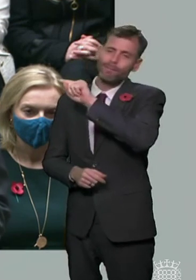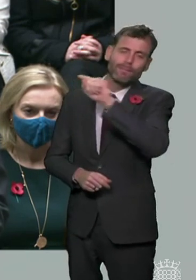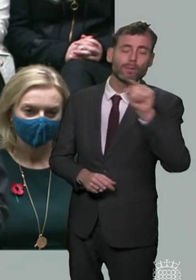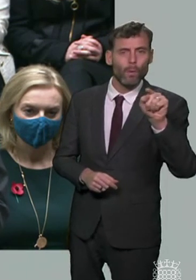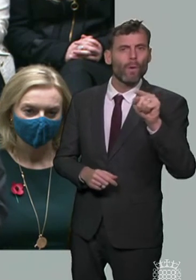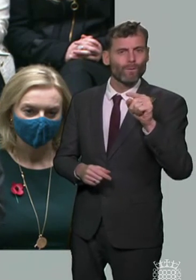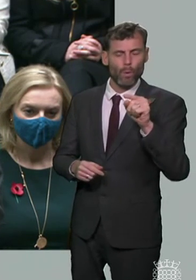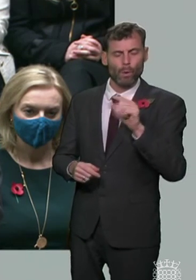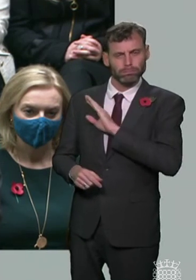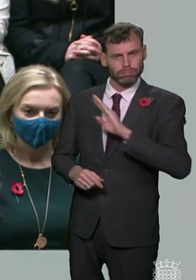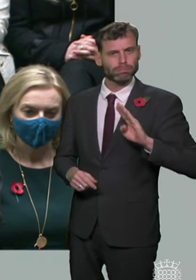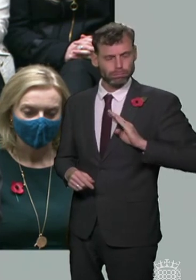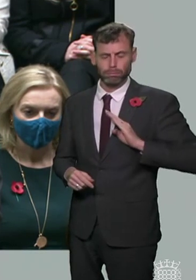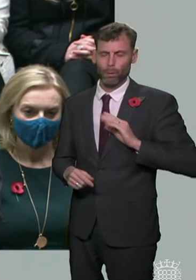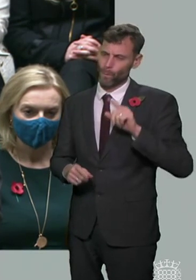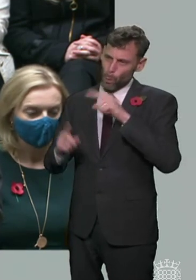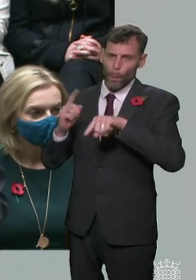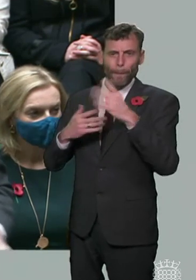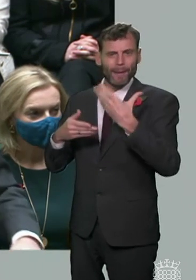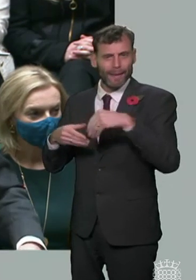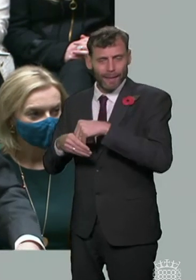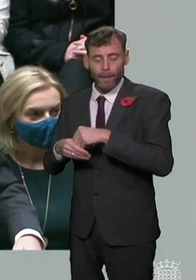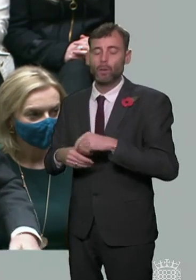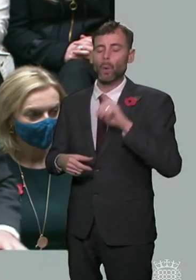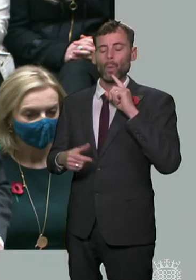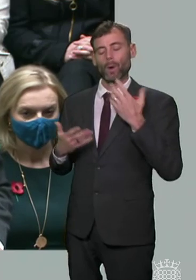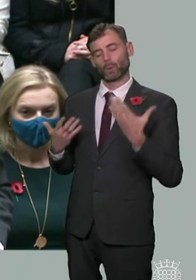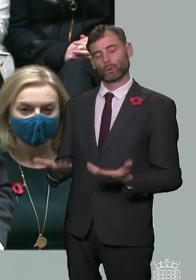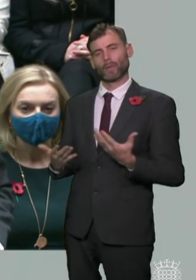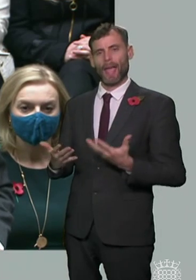This morning I had meetings with ministerial colleagues and others.